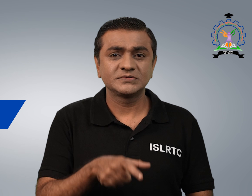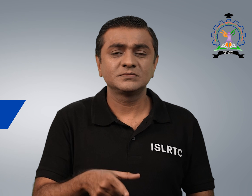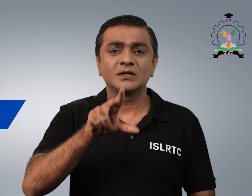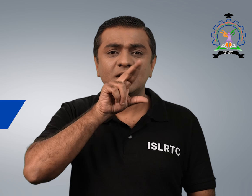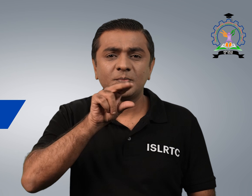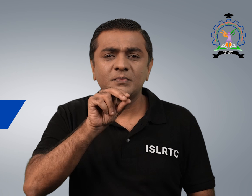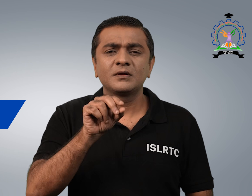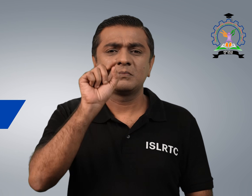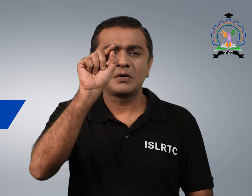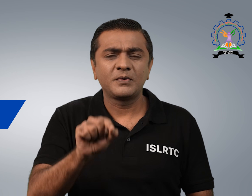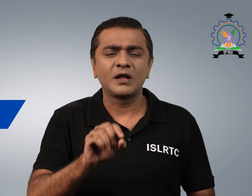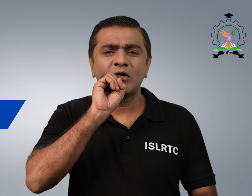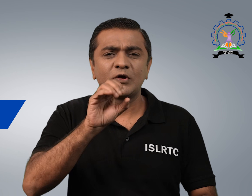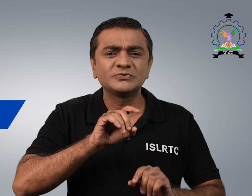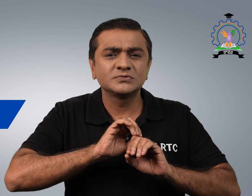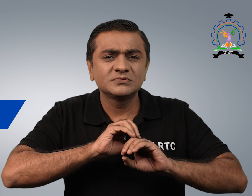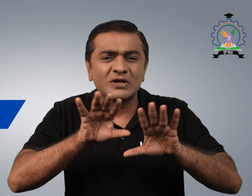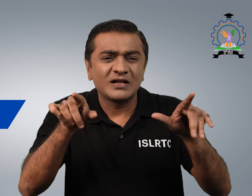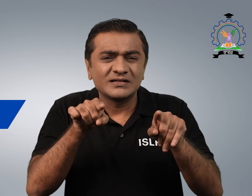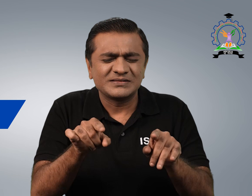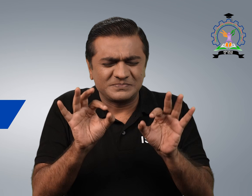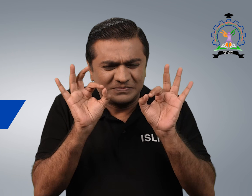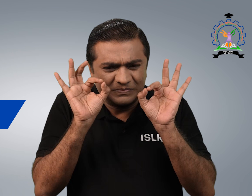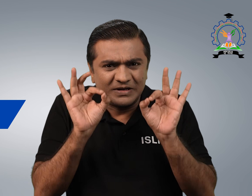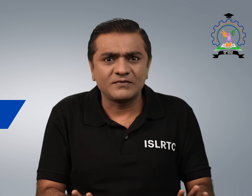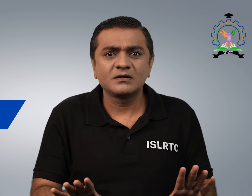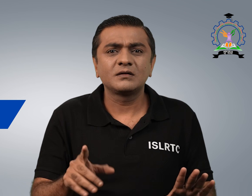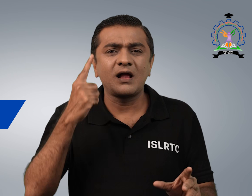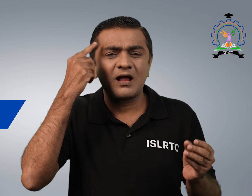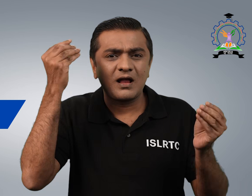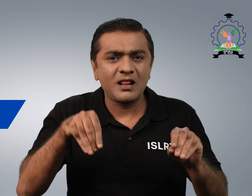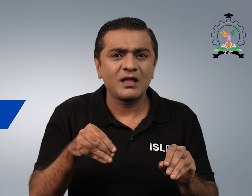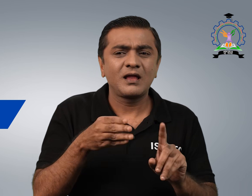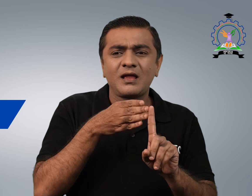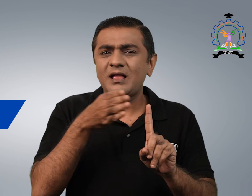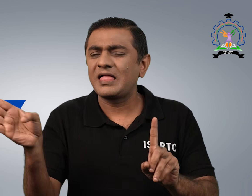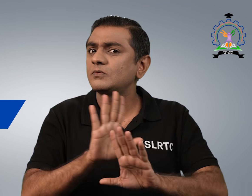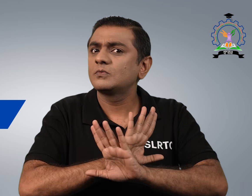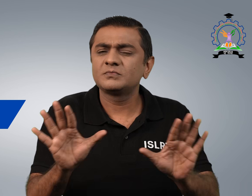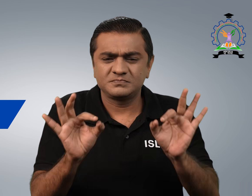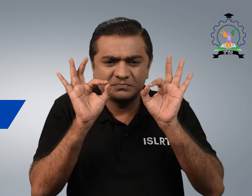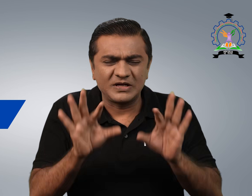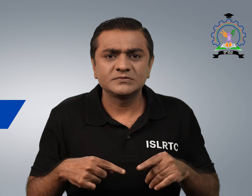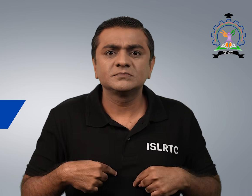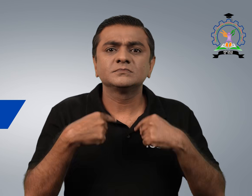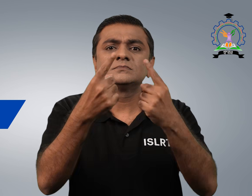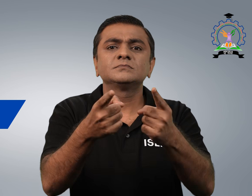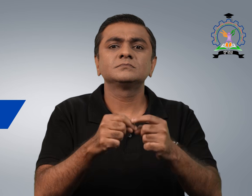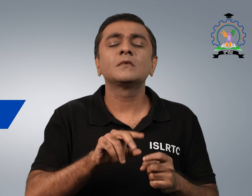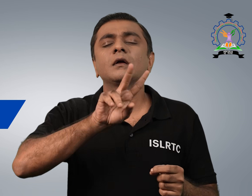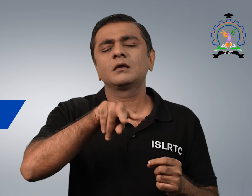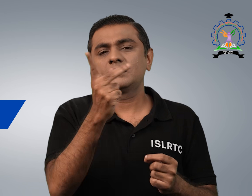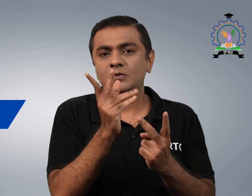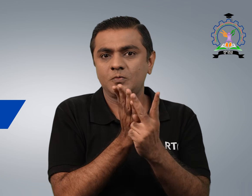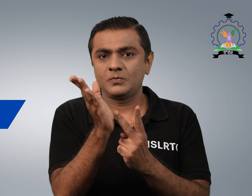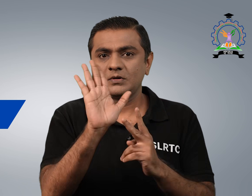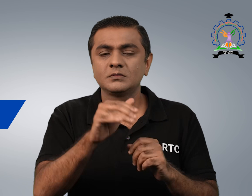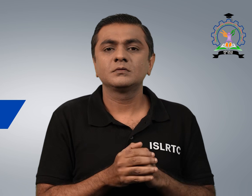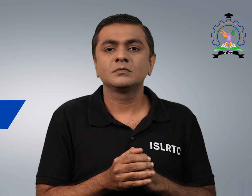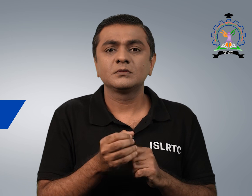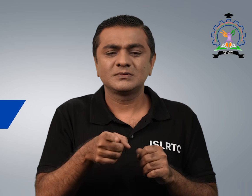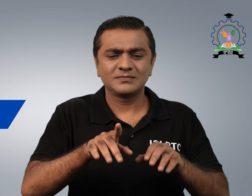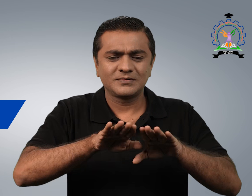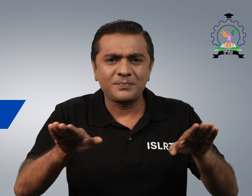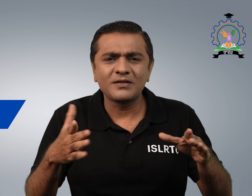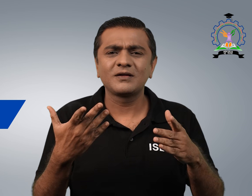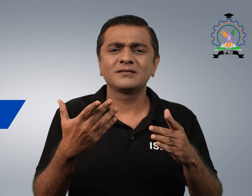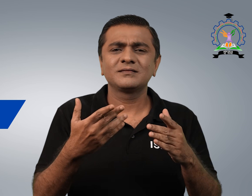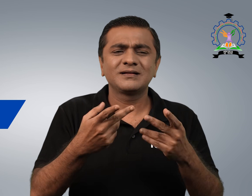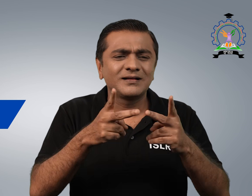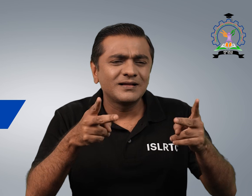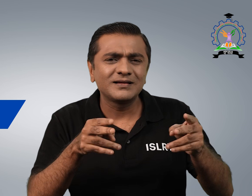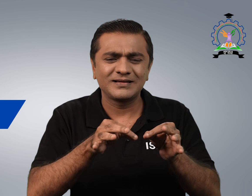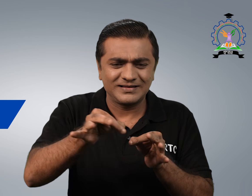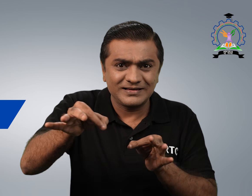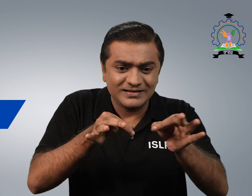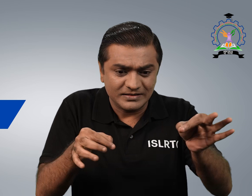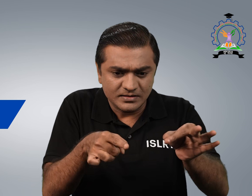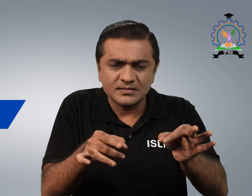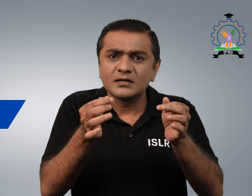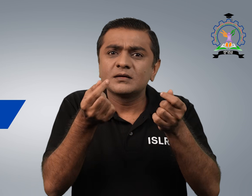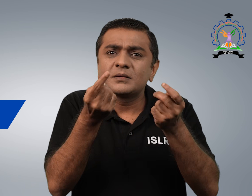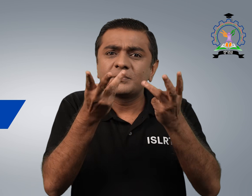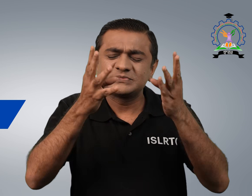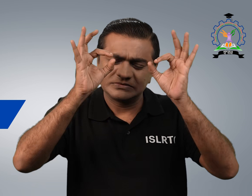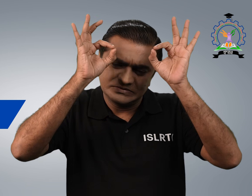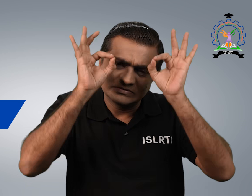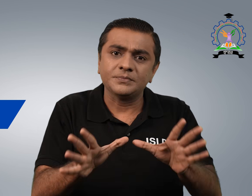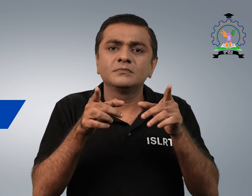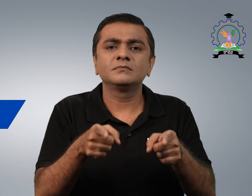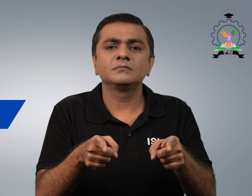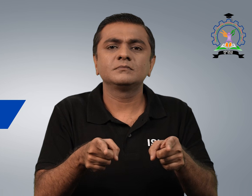Precise refers to speaking or giving the exact information without any addition or variation Another example of being precise is when taking exact measurements, whether it's for furniture or any other item.